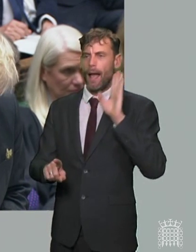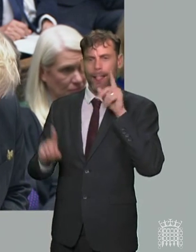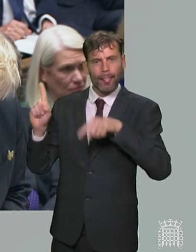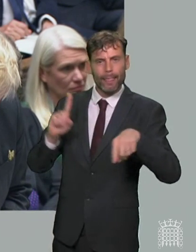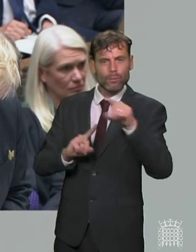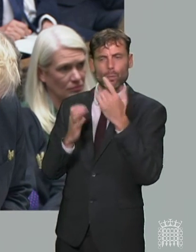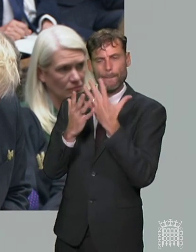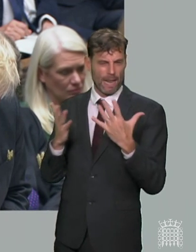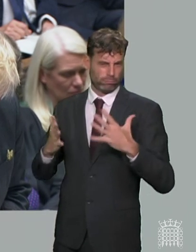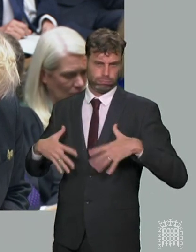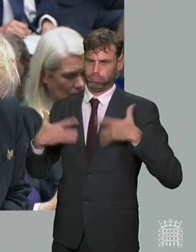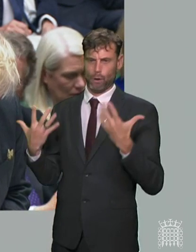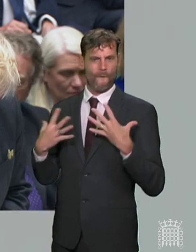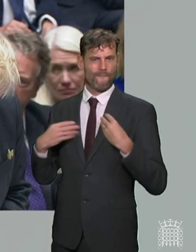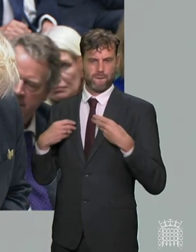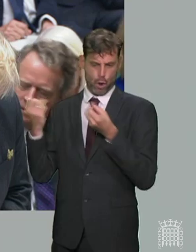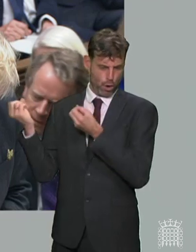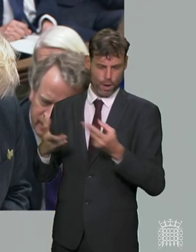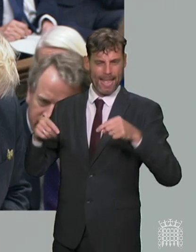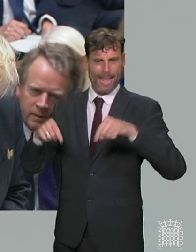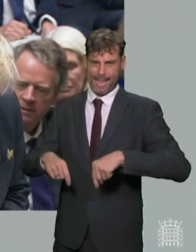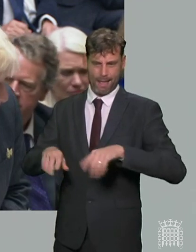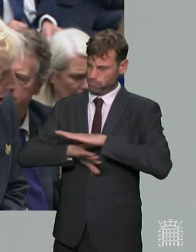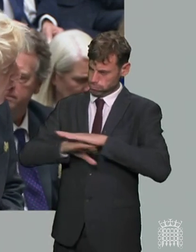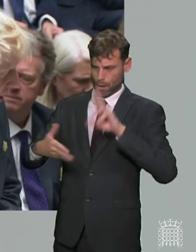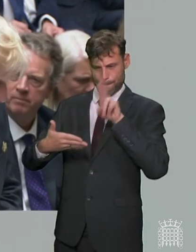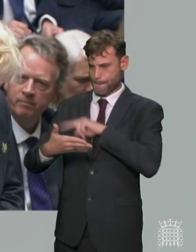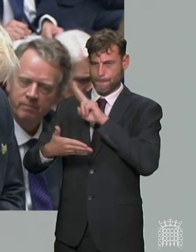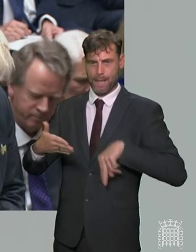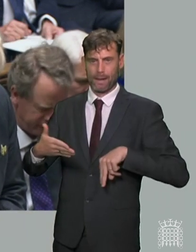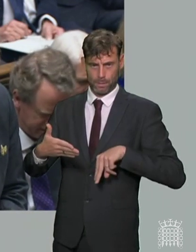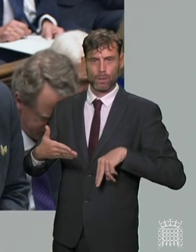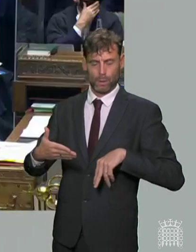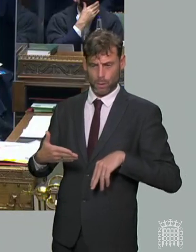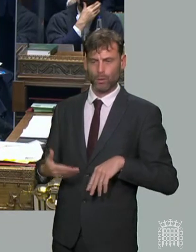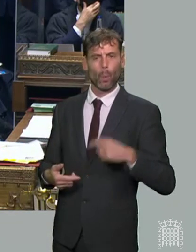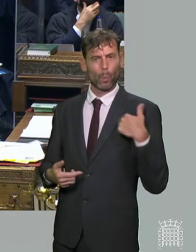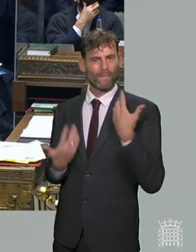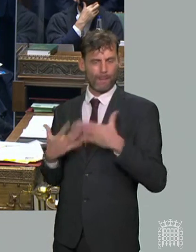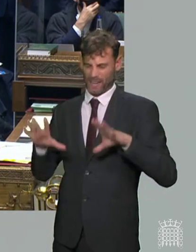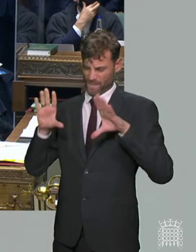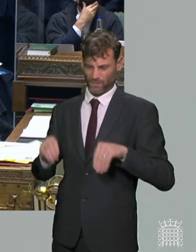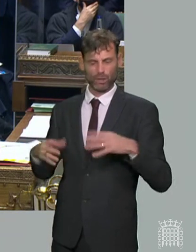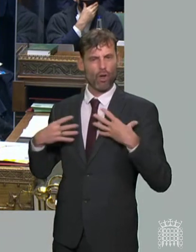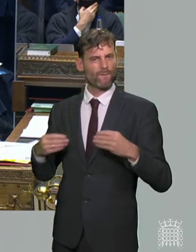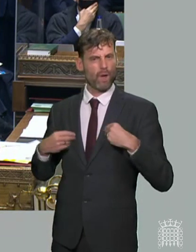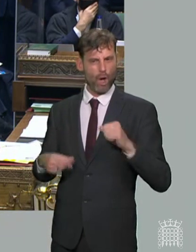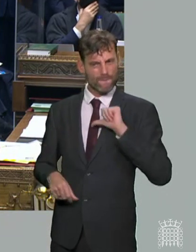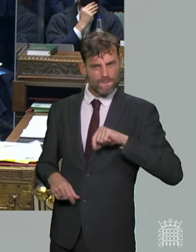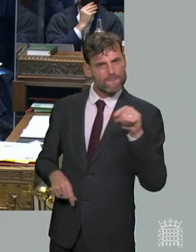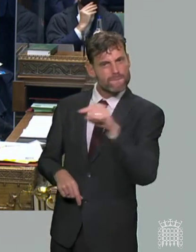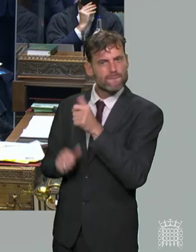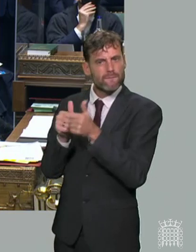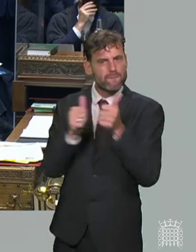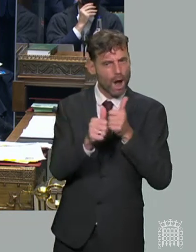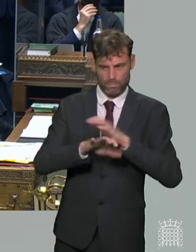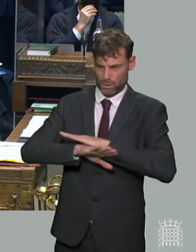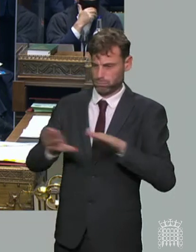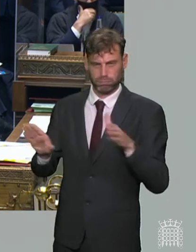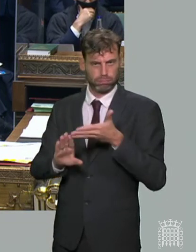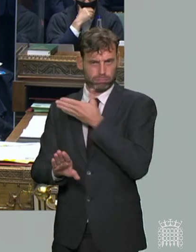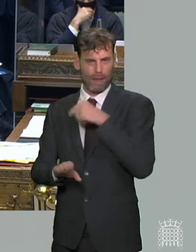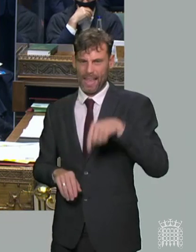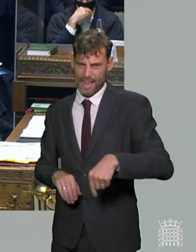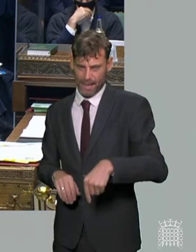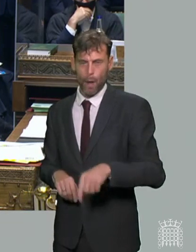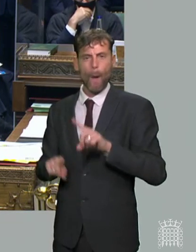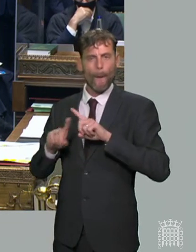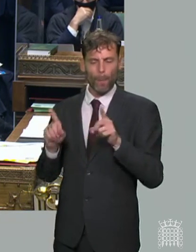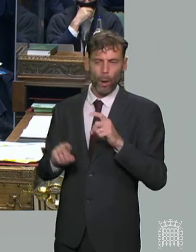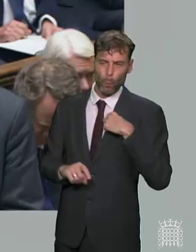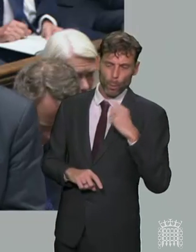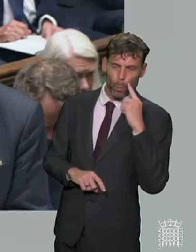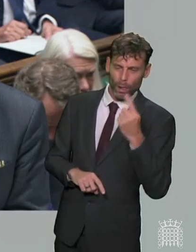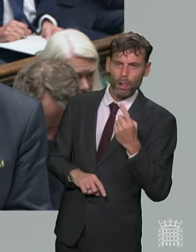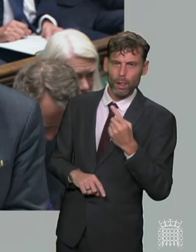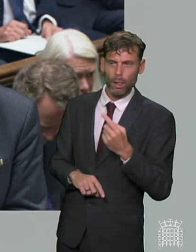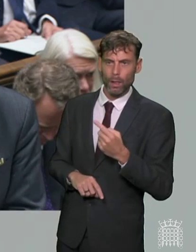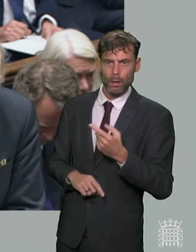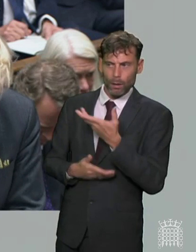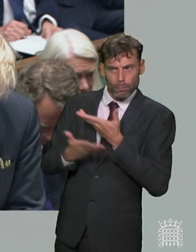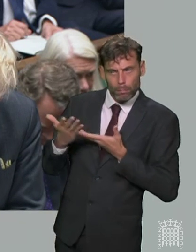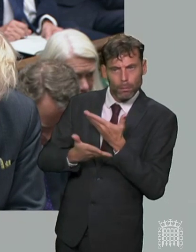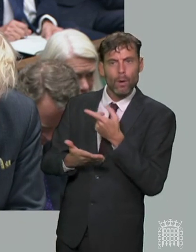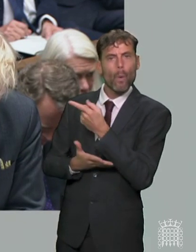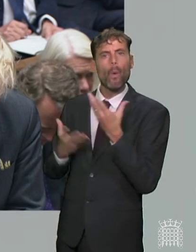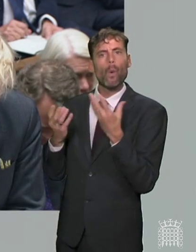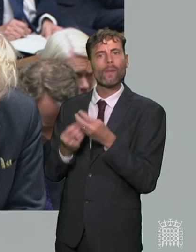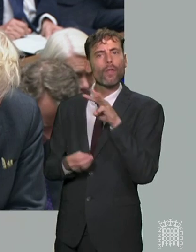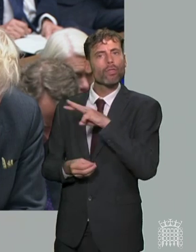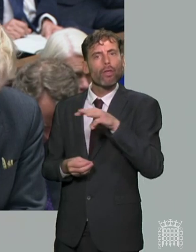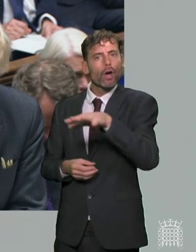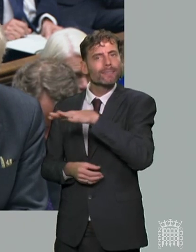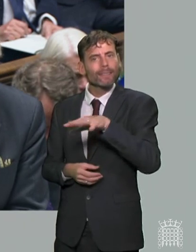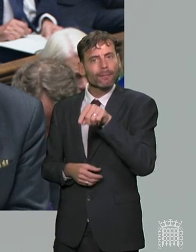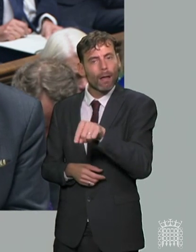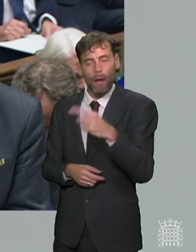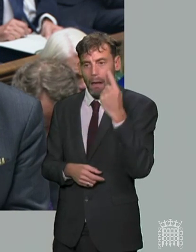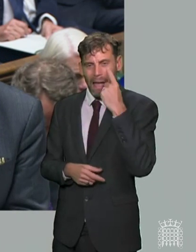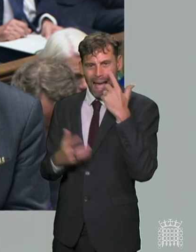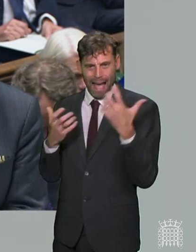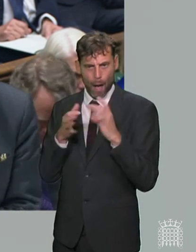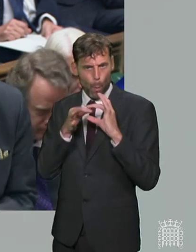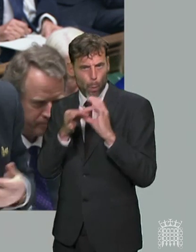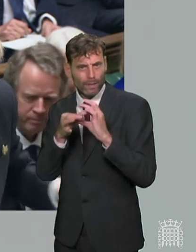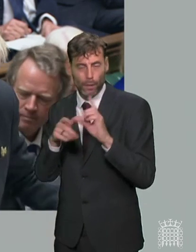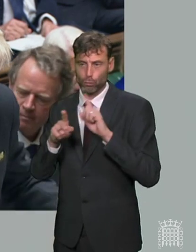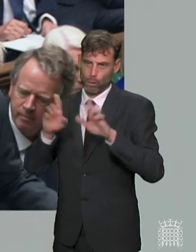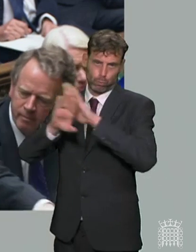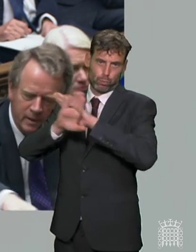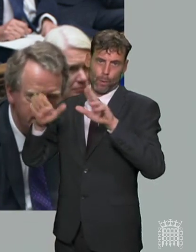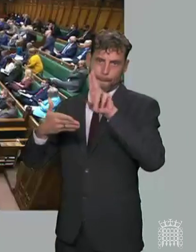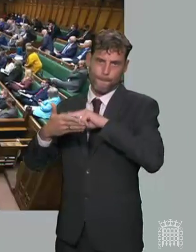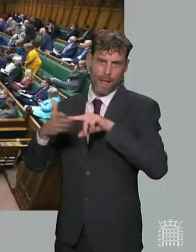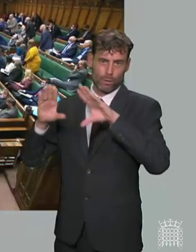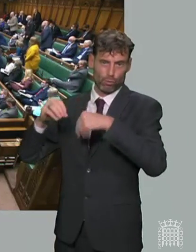Obviously, we have banned fur farming in this country for a long time, and we are going to look at what we can do, working with the fur sector, to prevent fur from being imported into Britain.